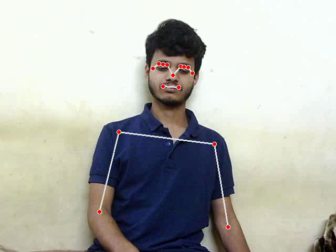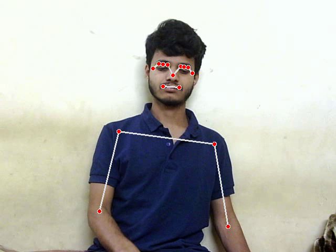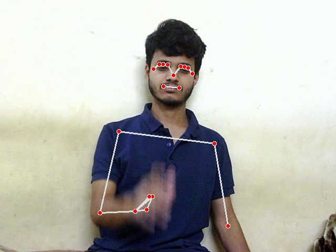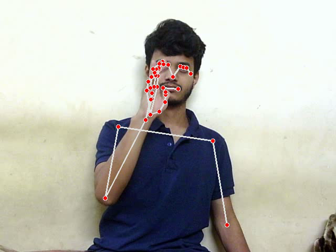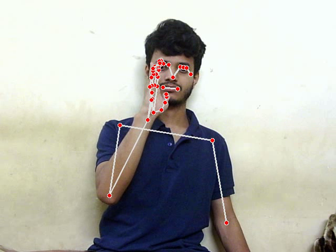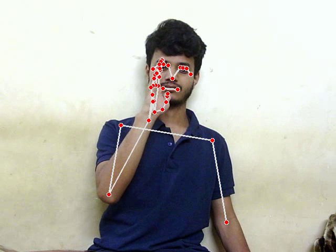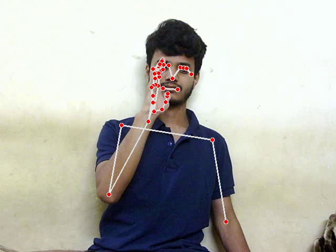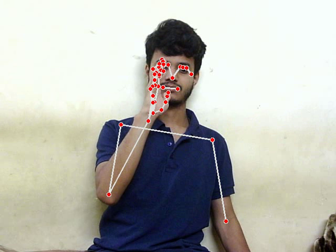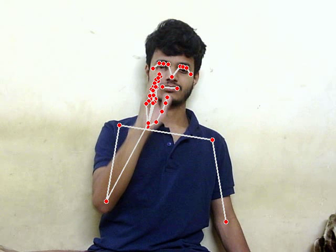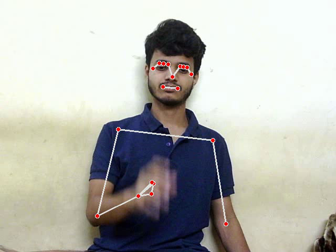mother